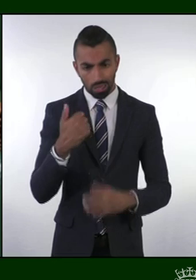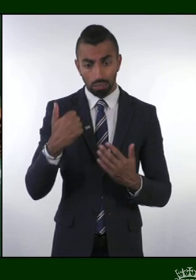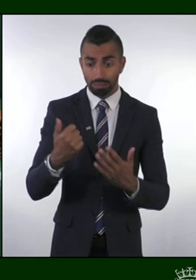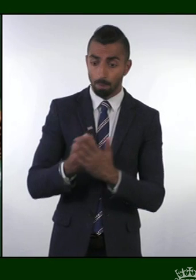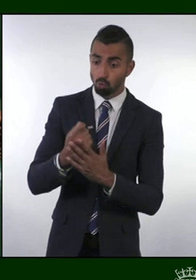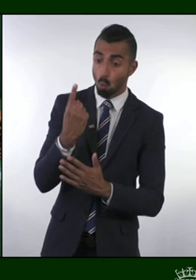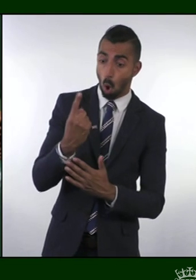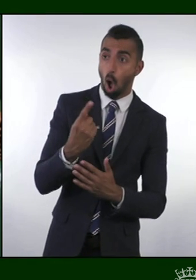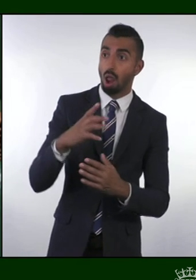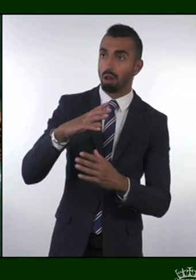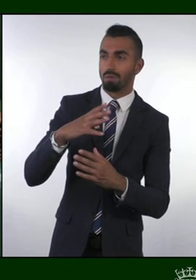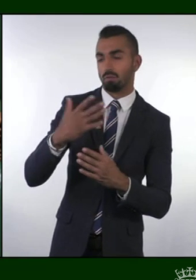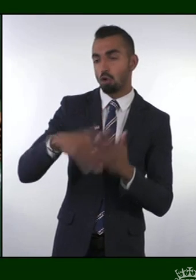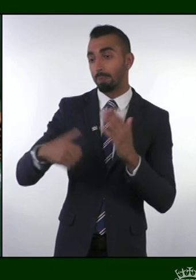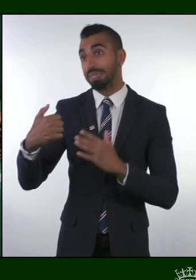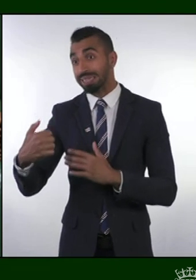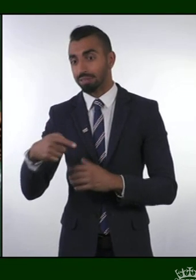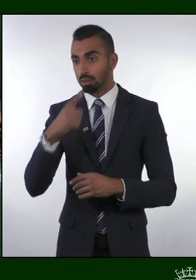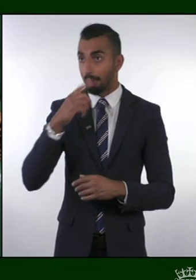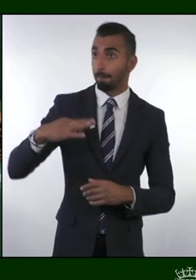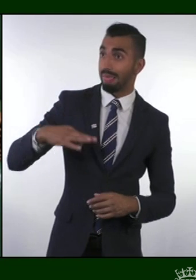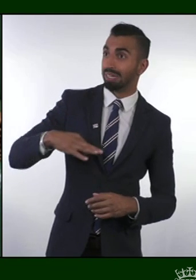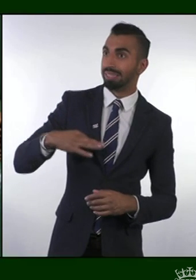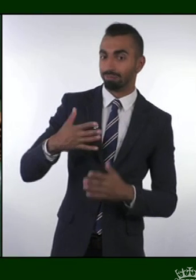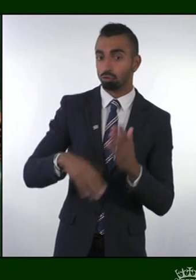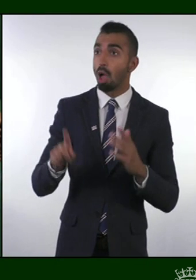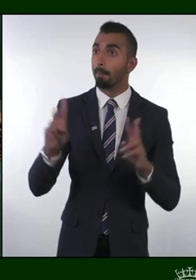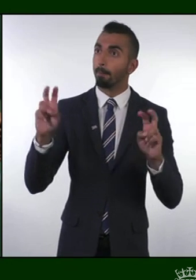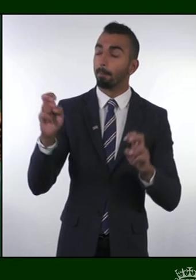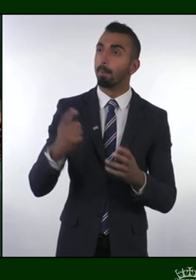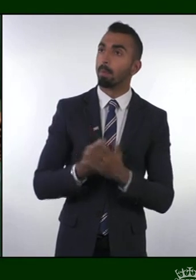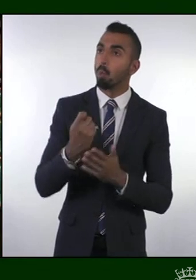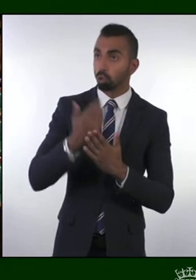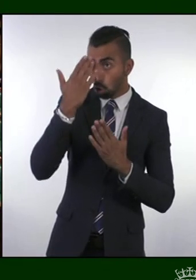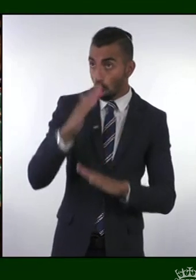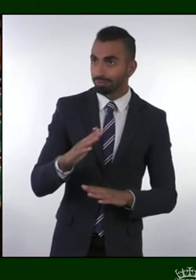Millions of people will therefore have welcomed that relief, and I pay tribute to him for the excellent work he has done.